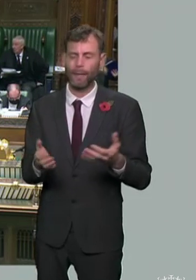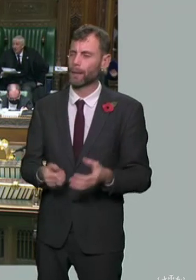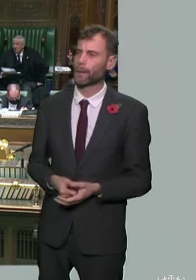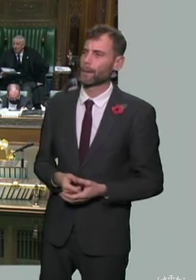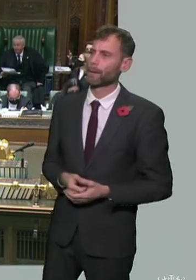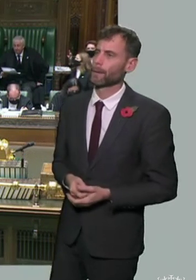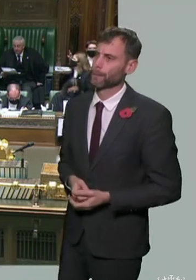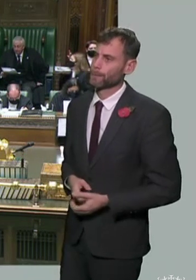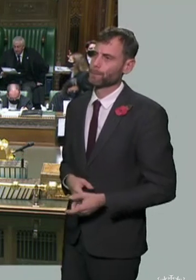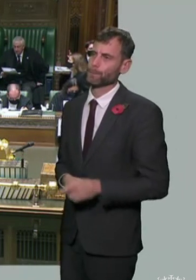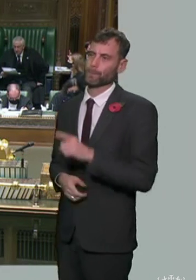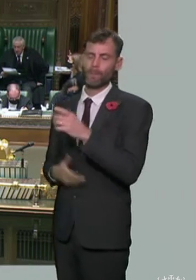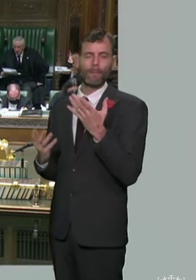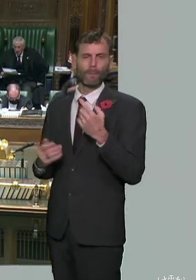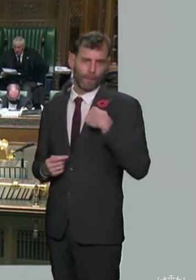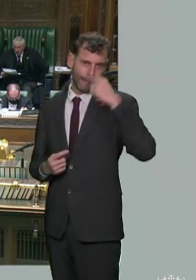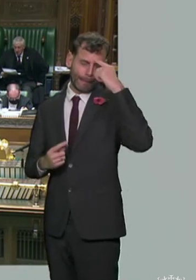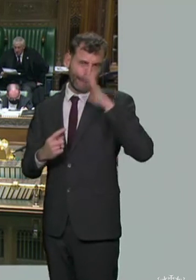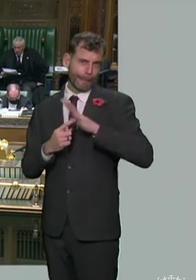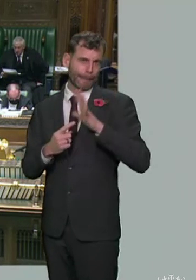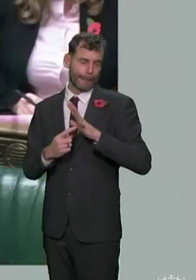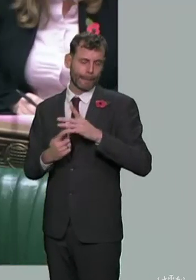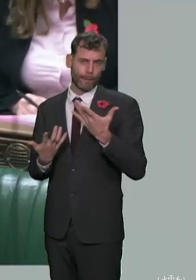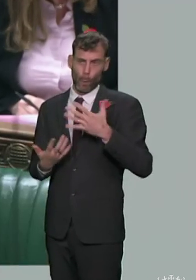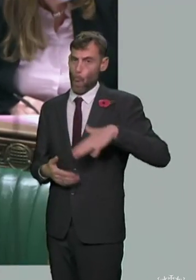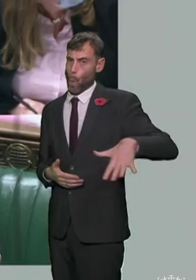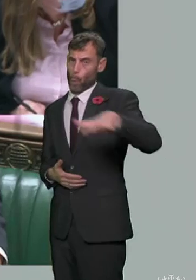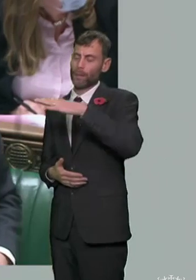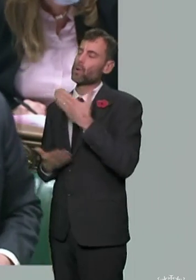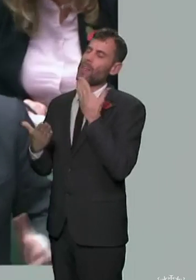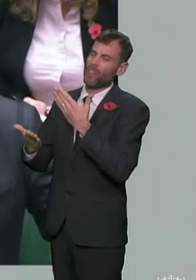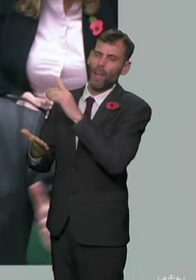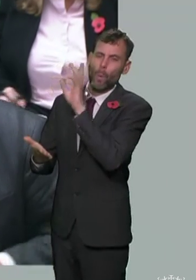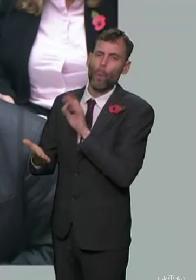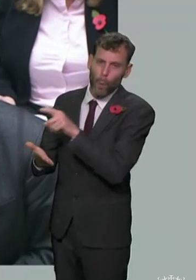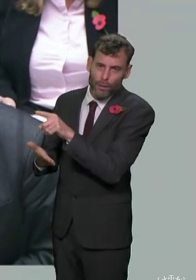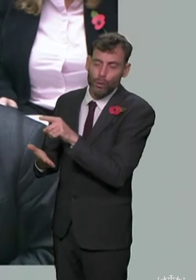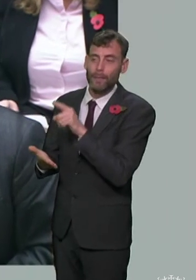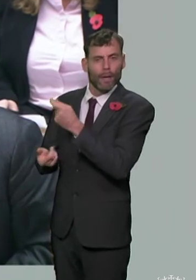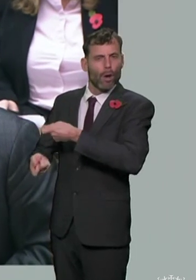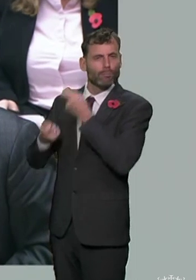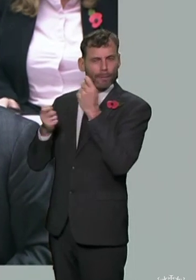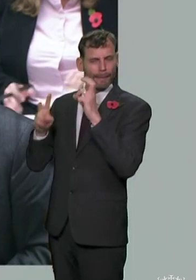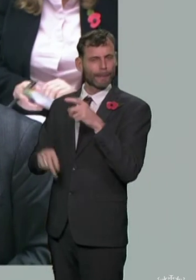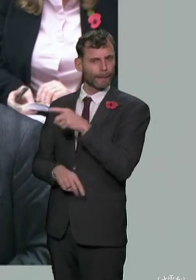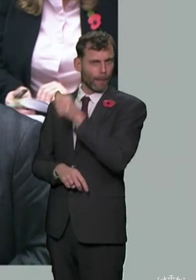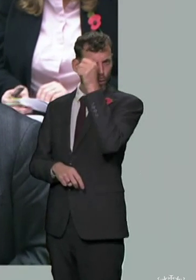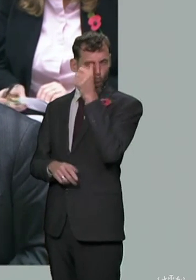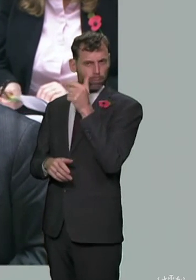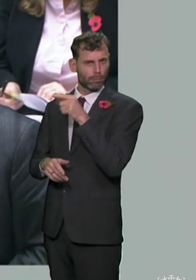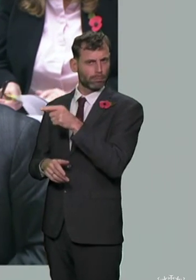I thank my right honourable Friend for his question on an issue that he knows a great deal about.